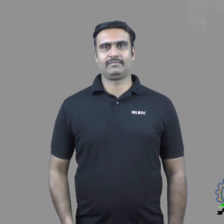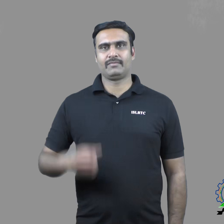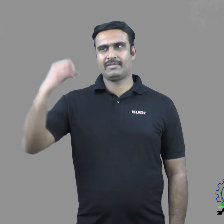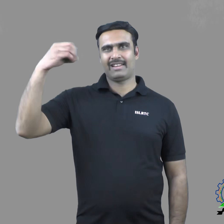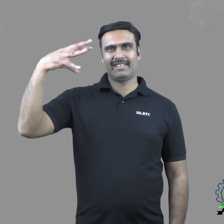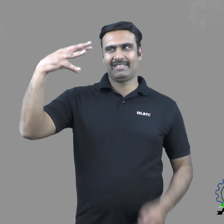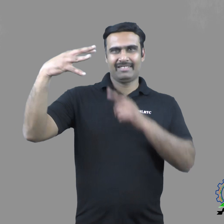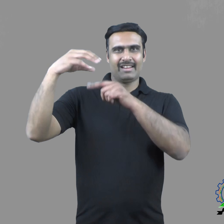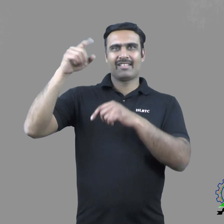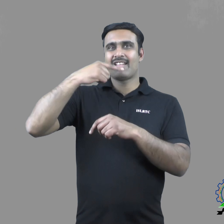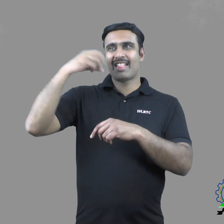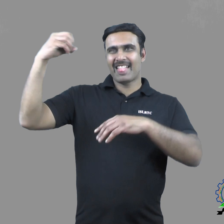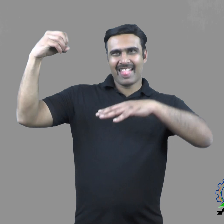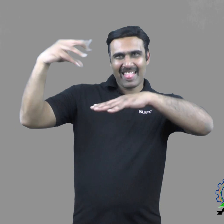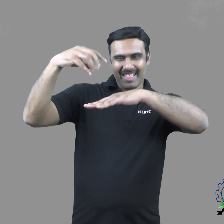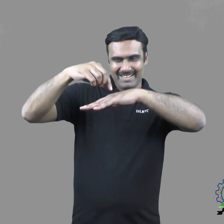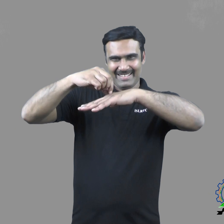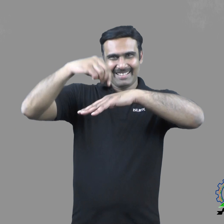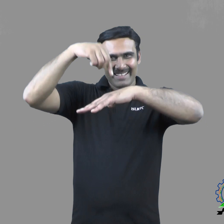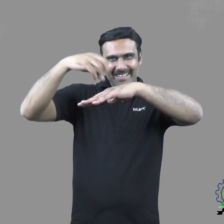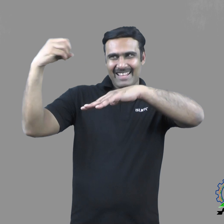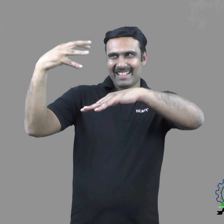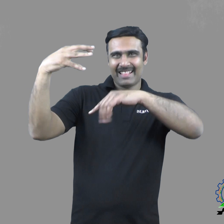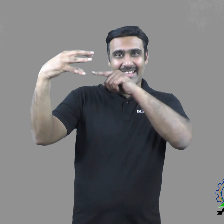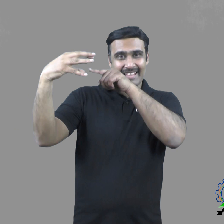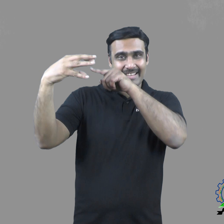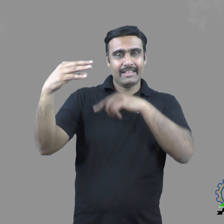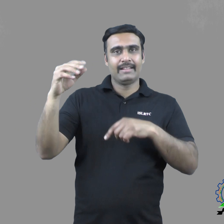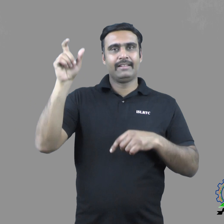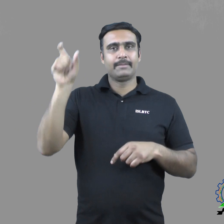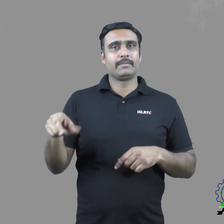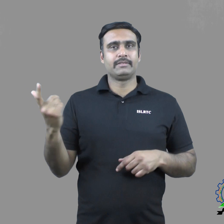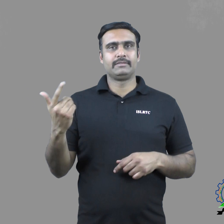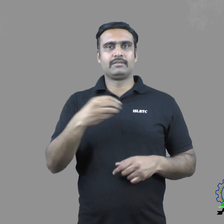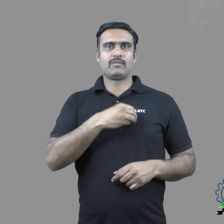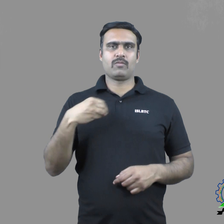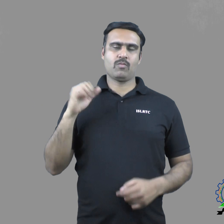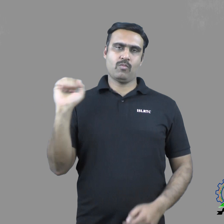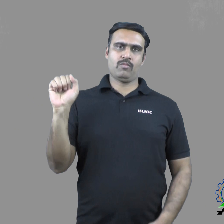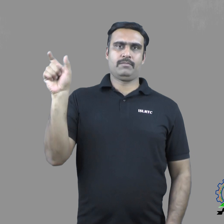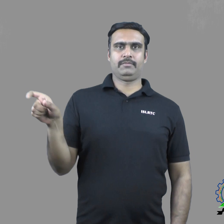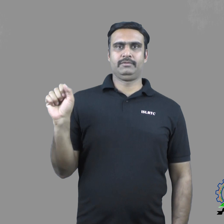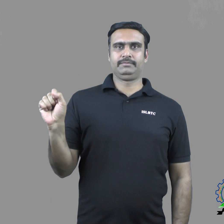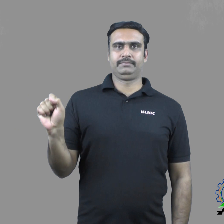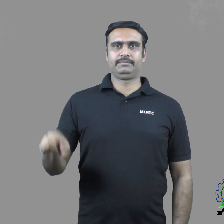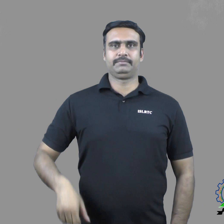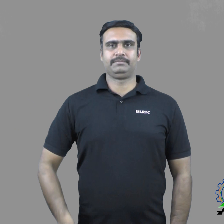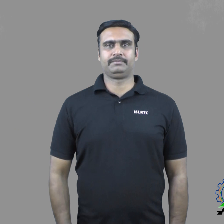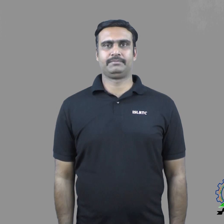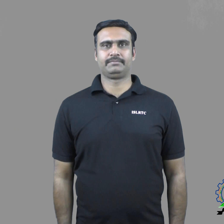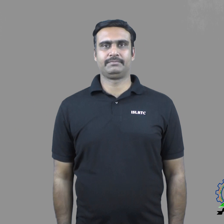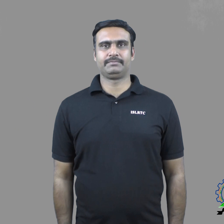Infra Red Radiation (IRR) Craddle